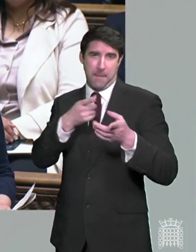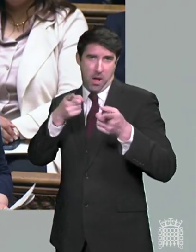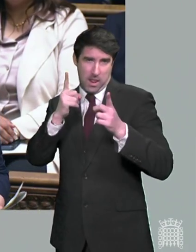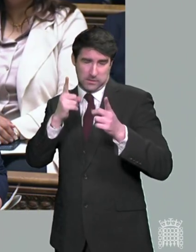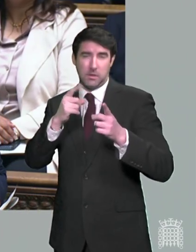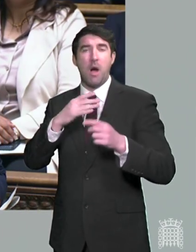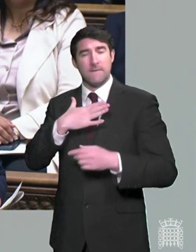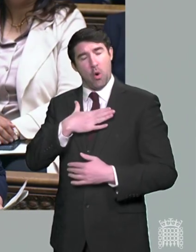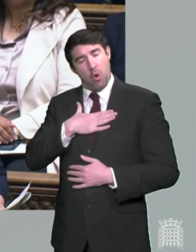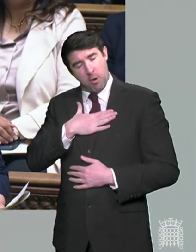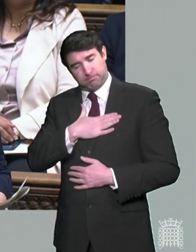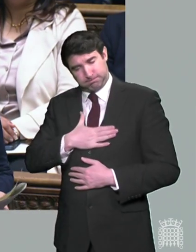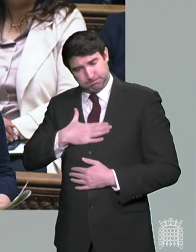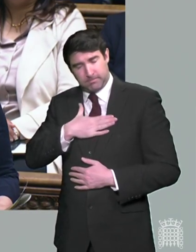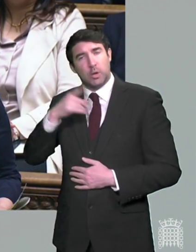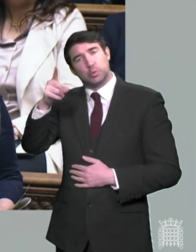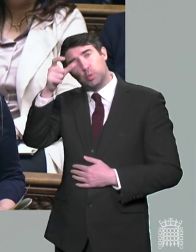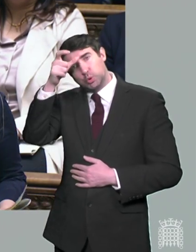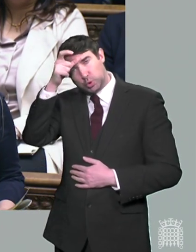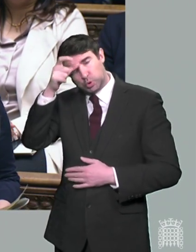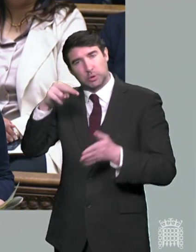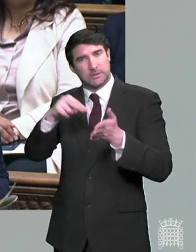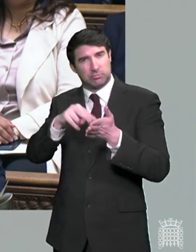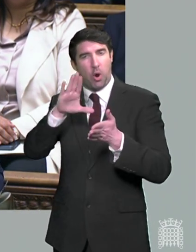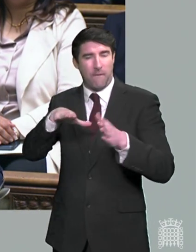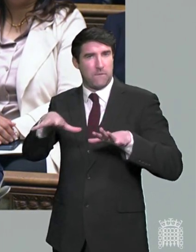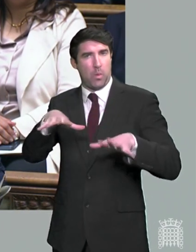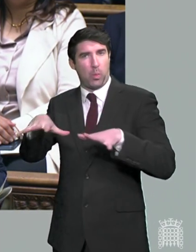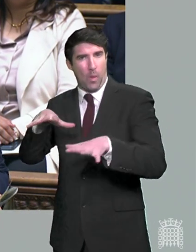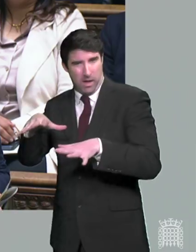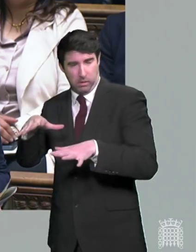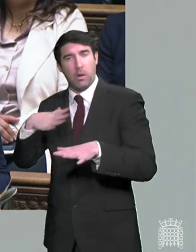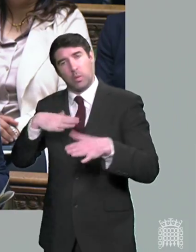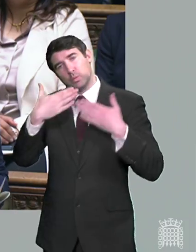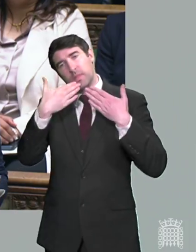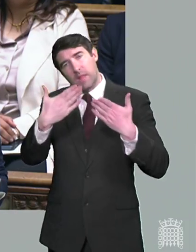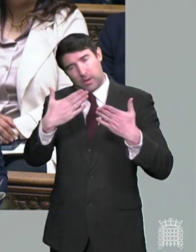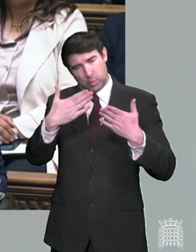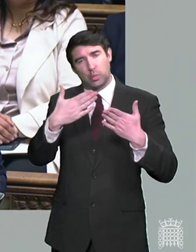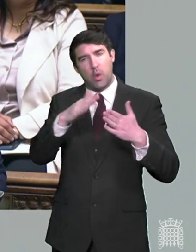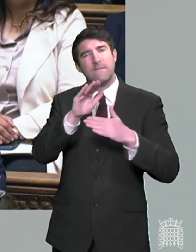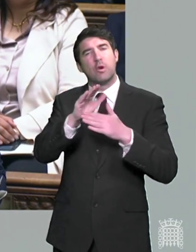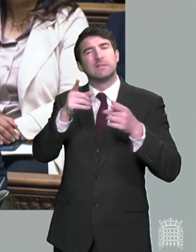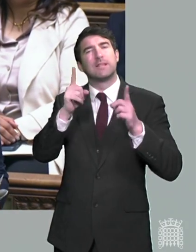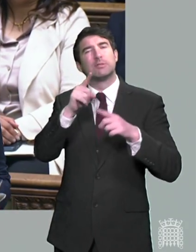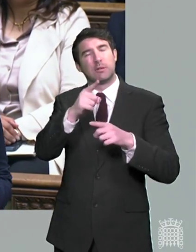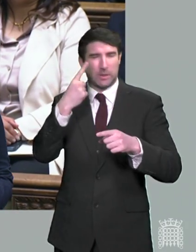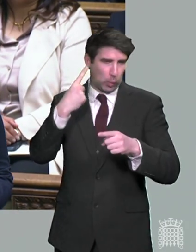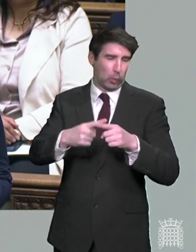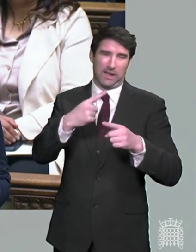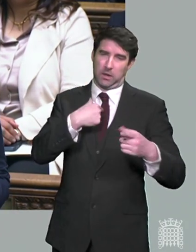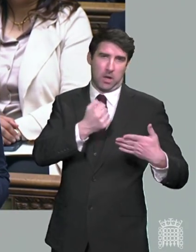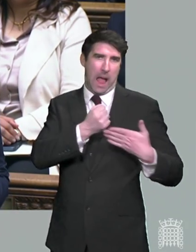I reiterate my thanks to the Foreign Secretary for the speed of the UK’s initial response.